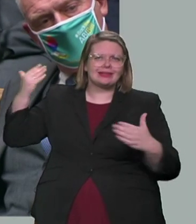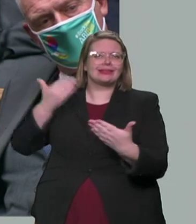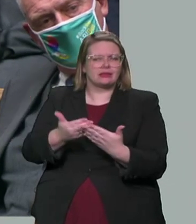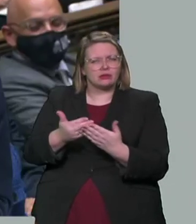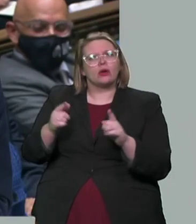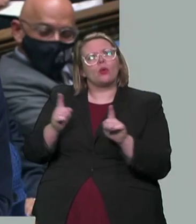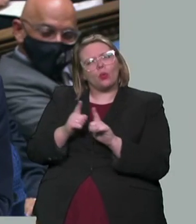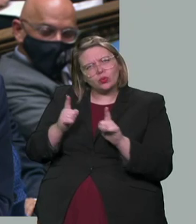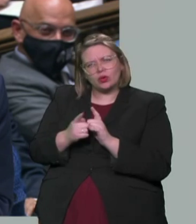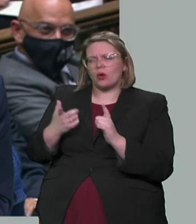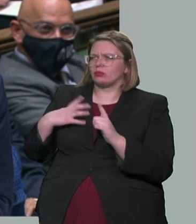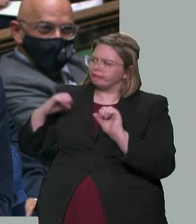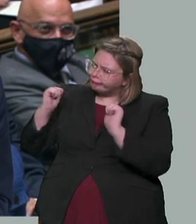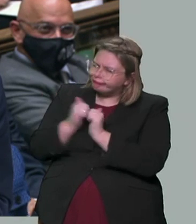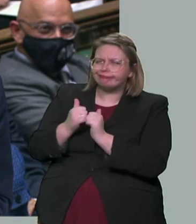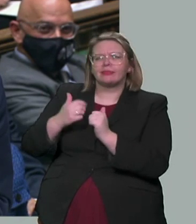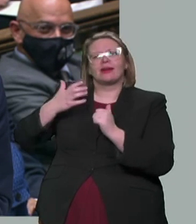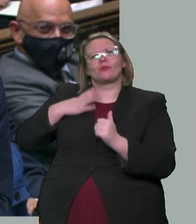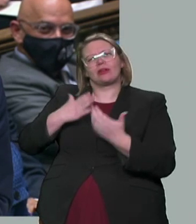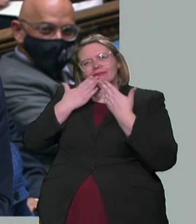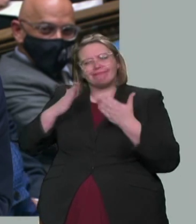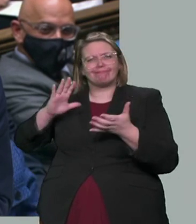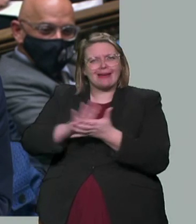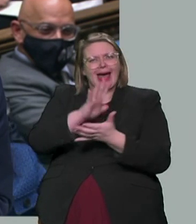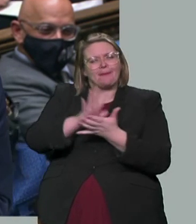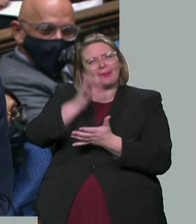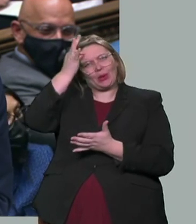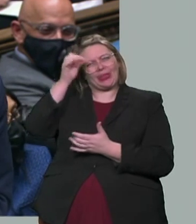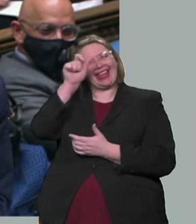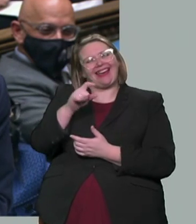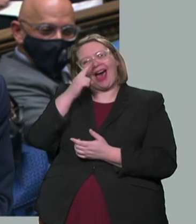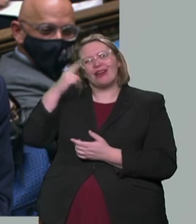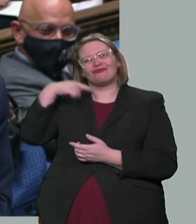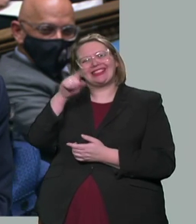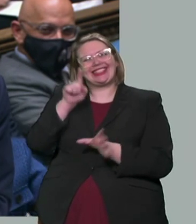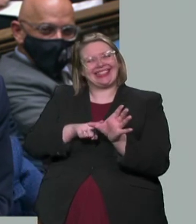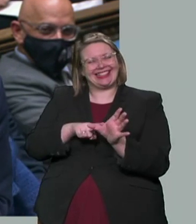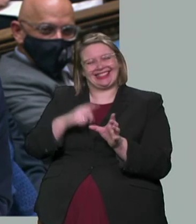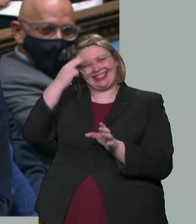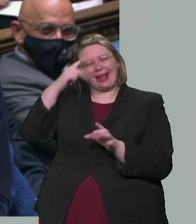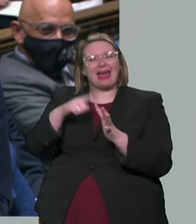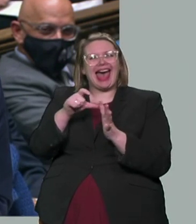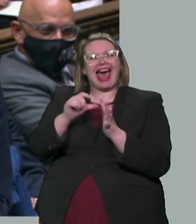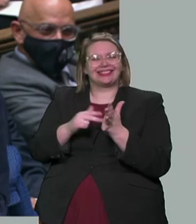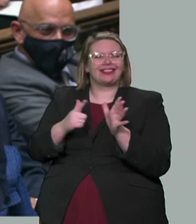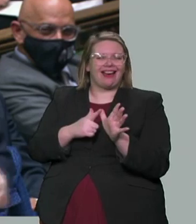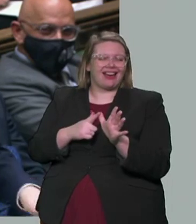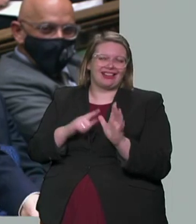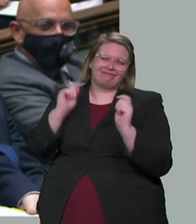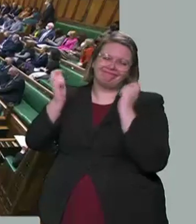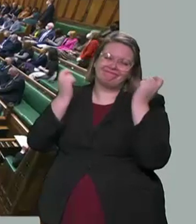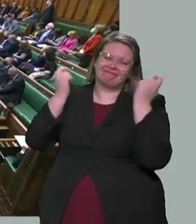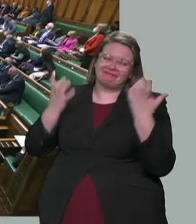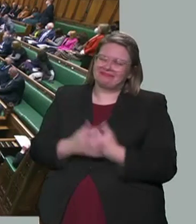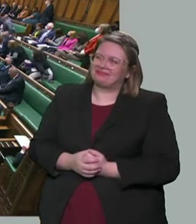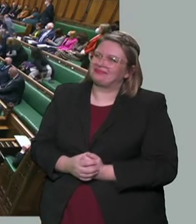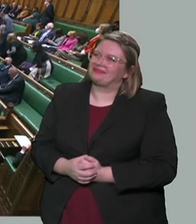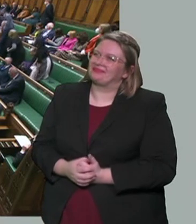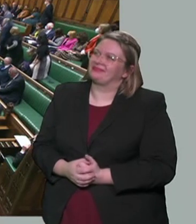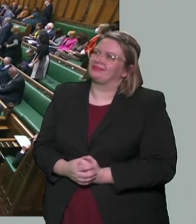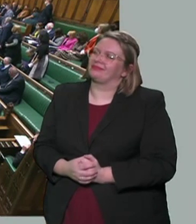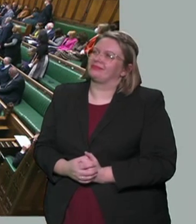In particular, I want to join my honourable Friend in wishing the centenarian Edna a very happy 100th birthday.